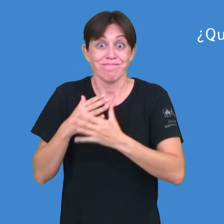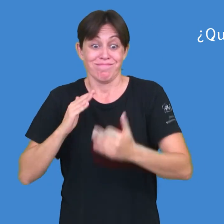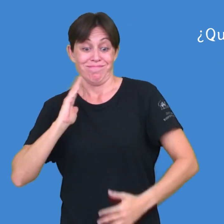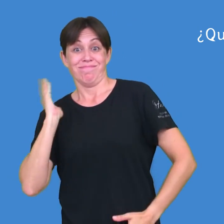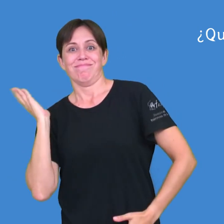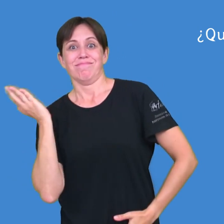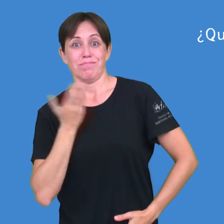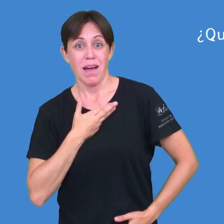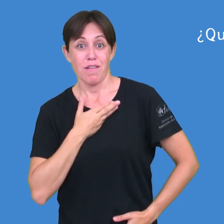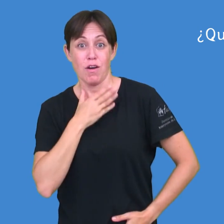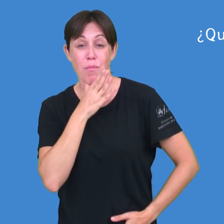afectar